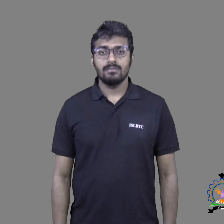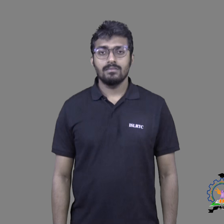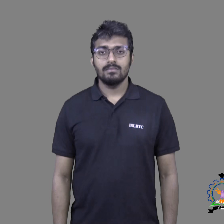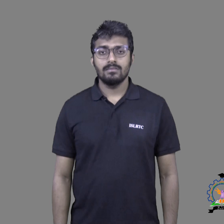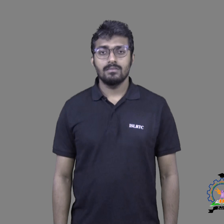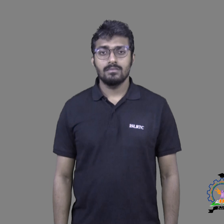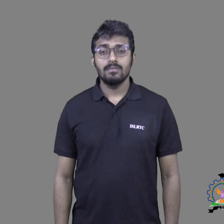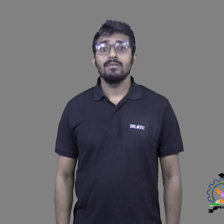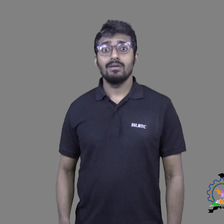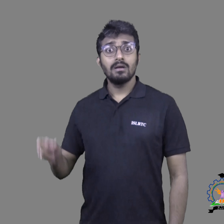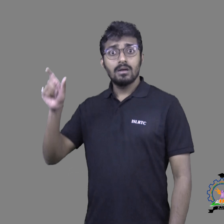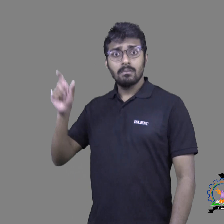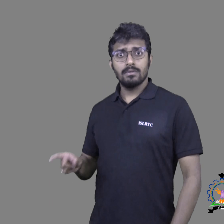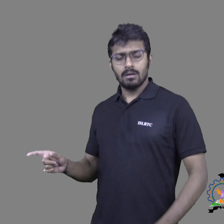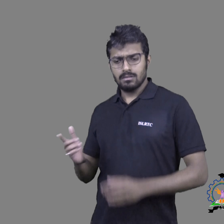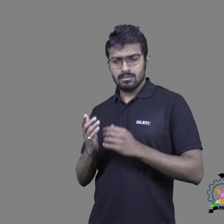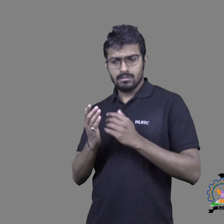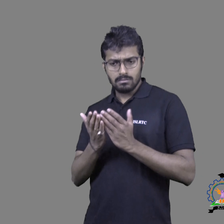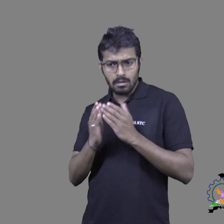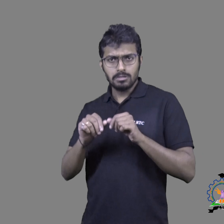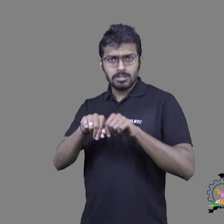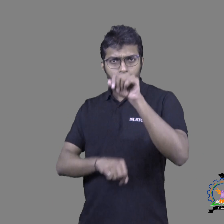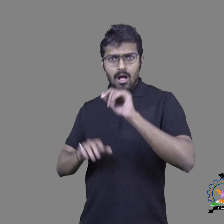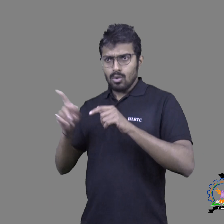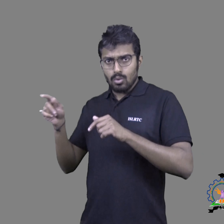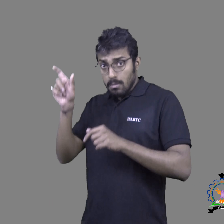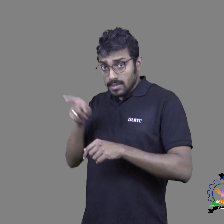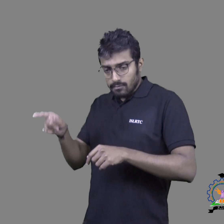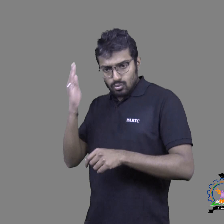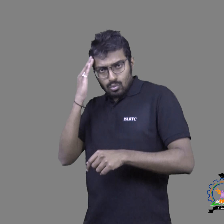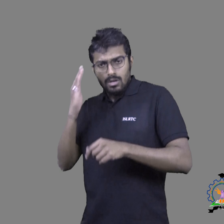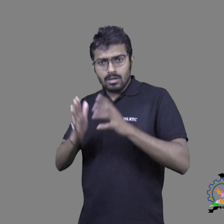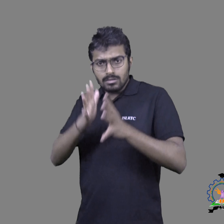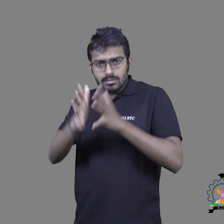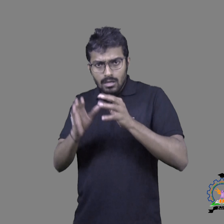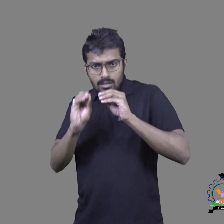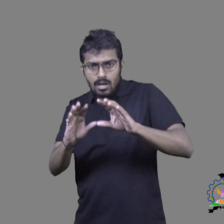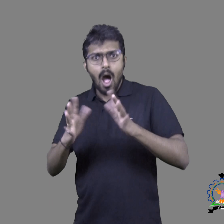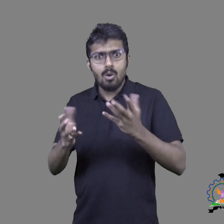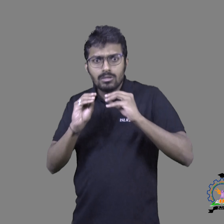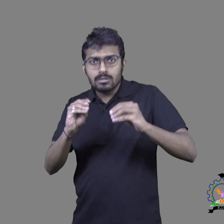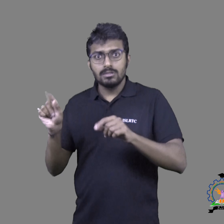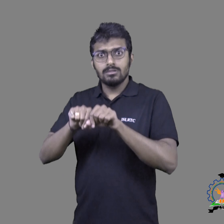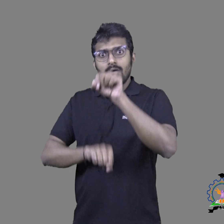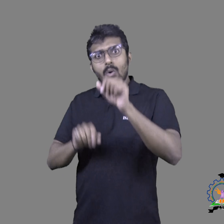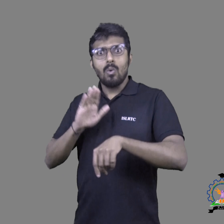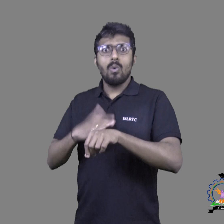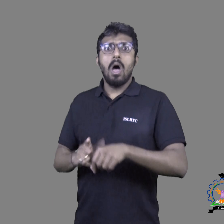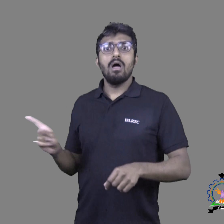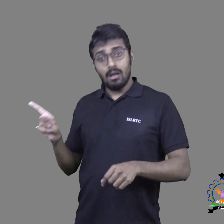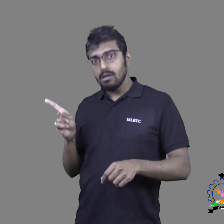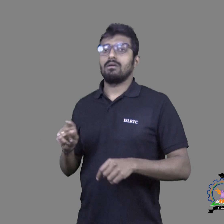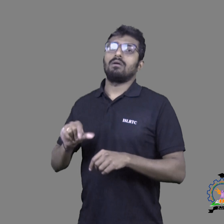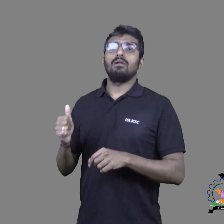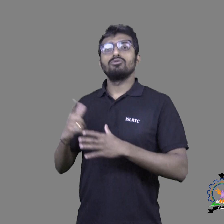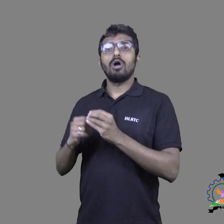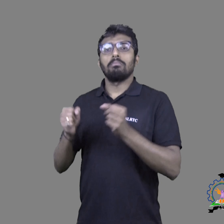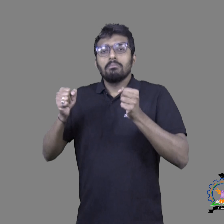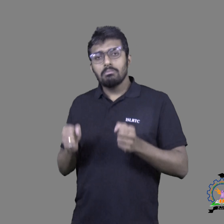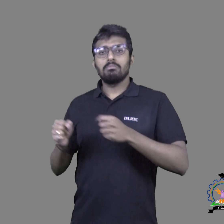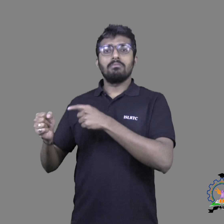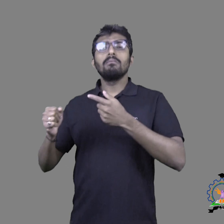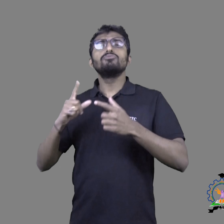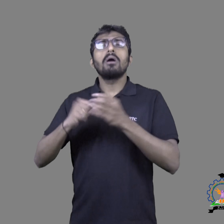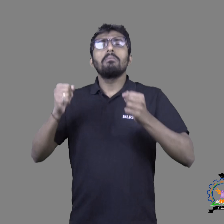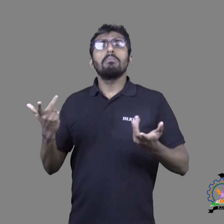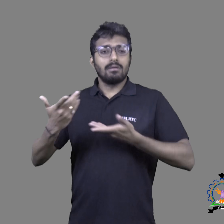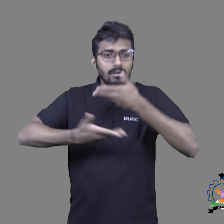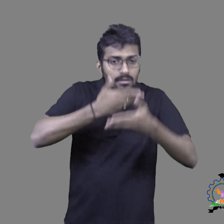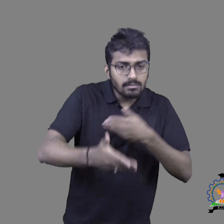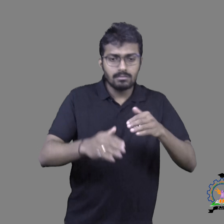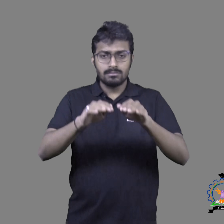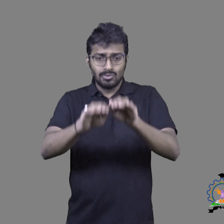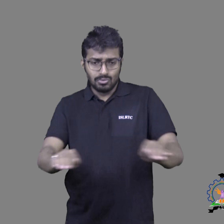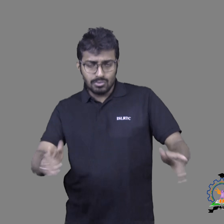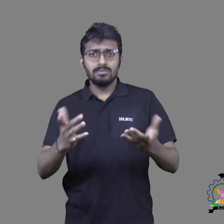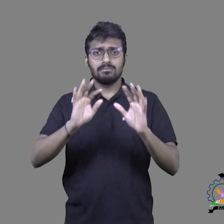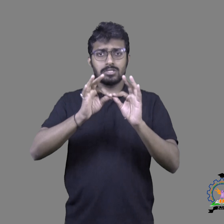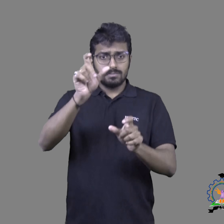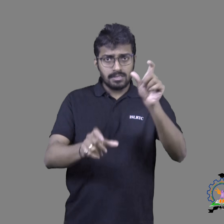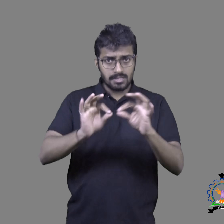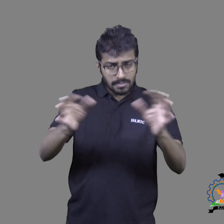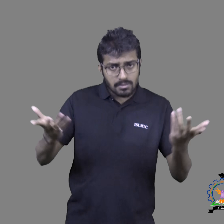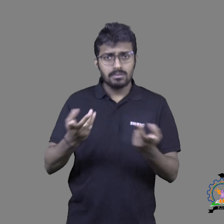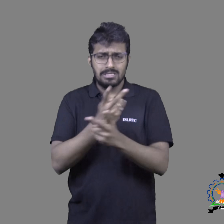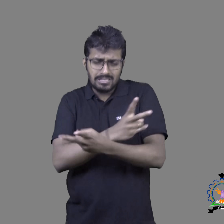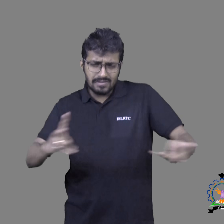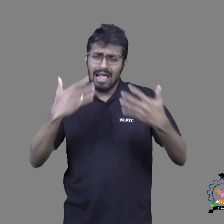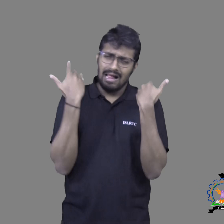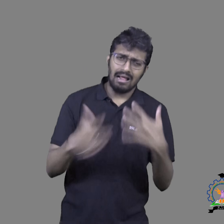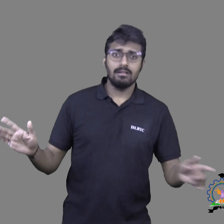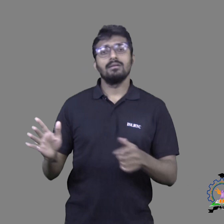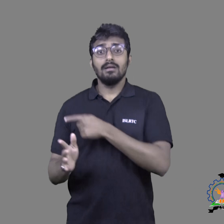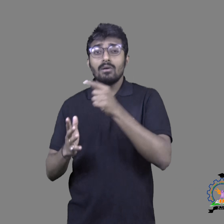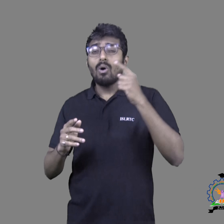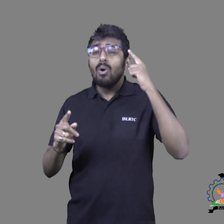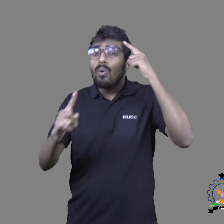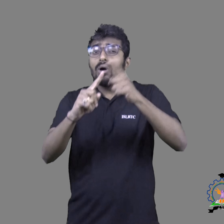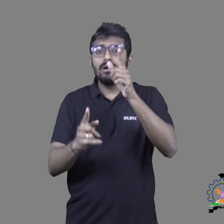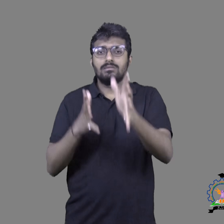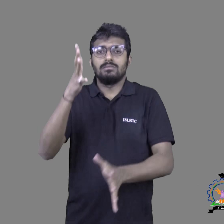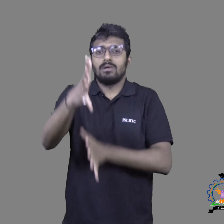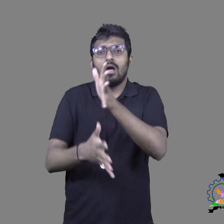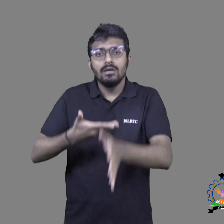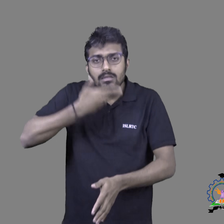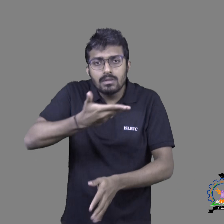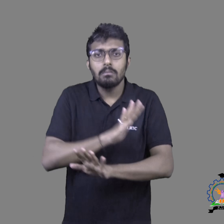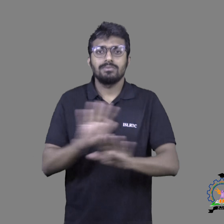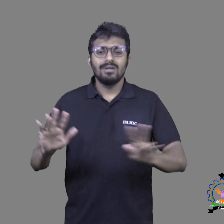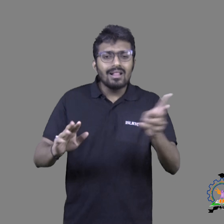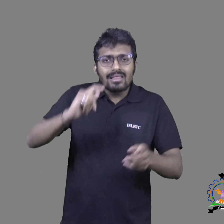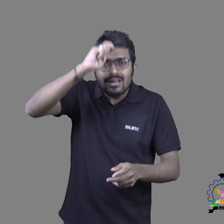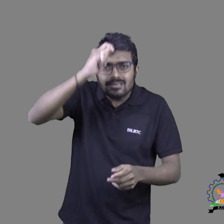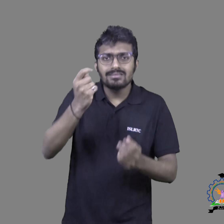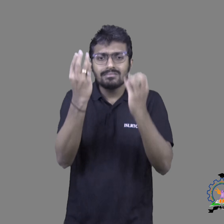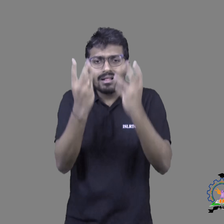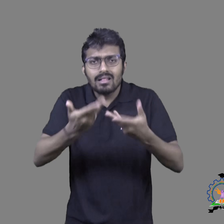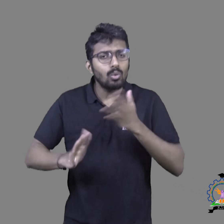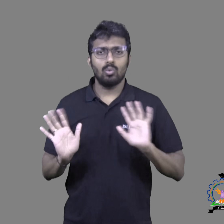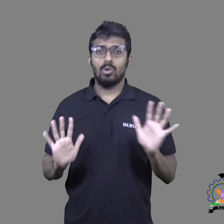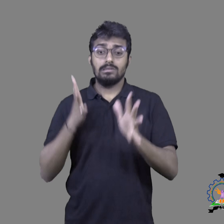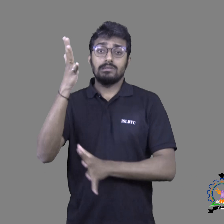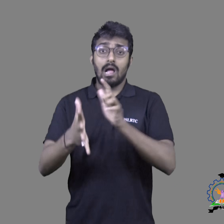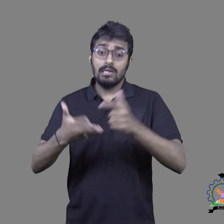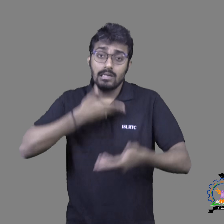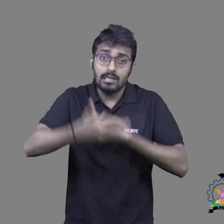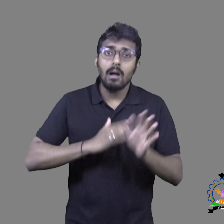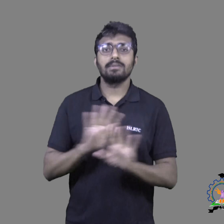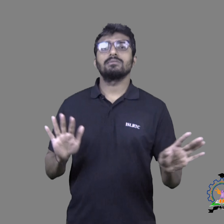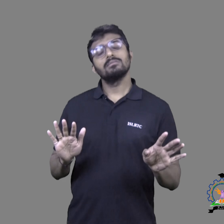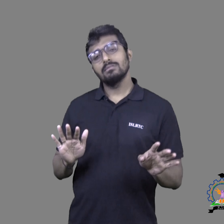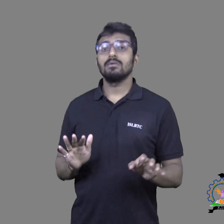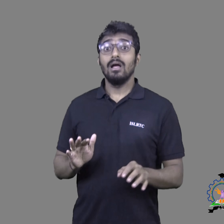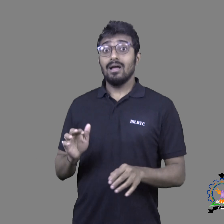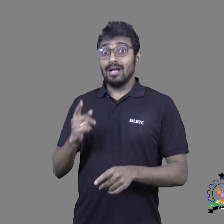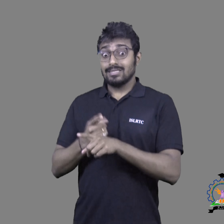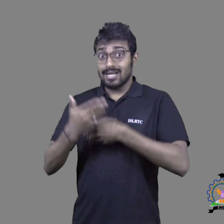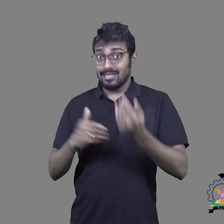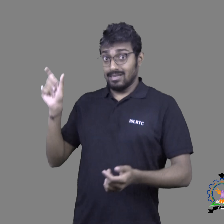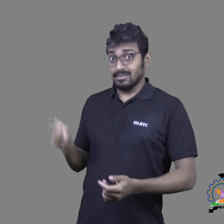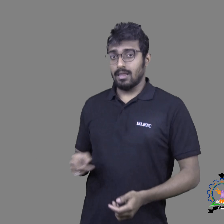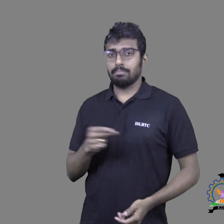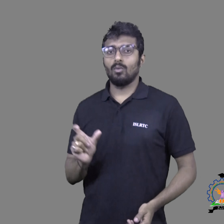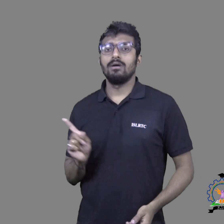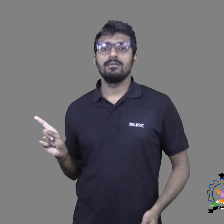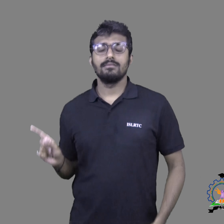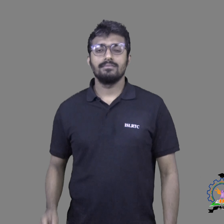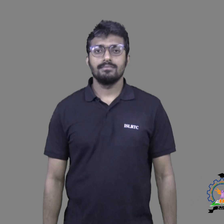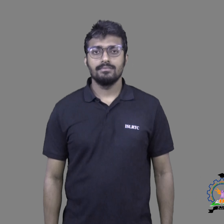Sign Language Instructor